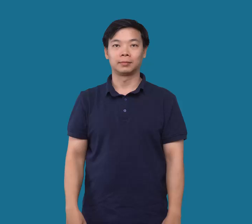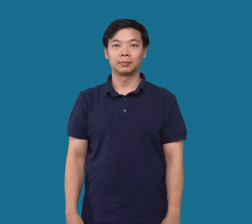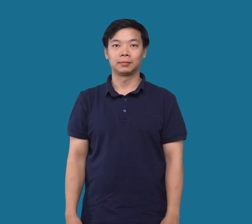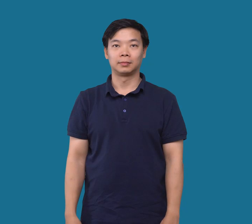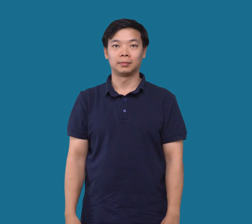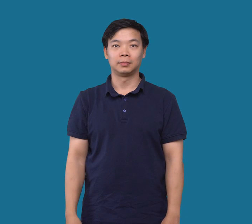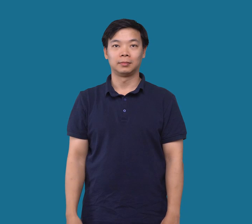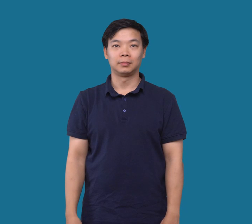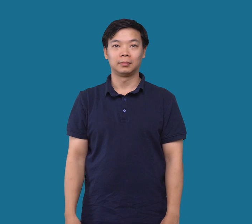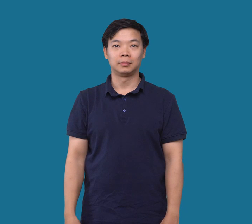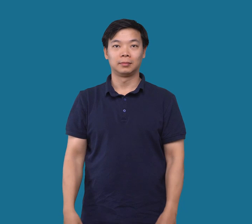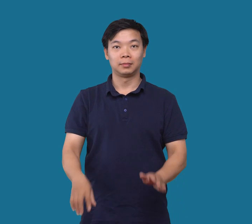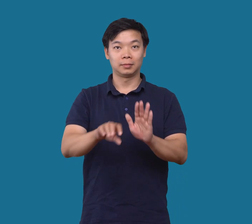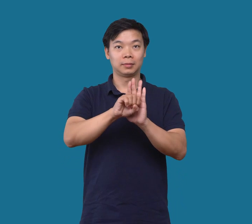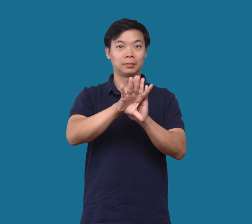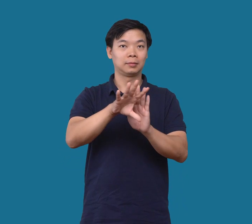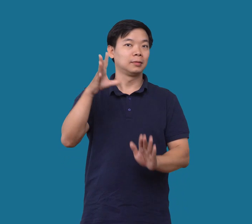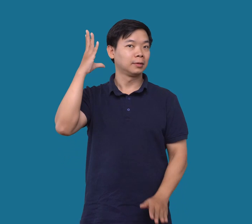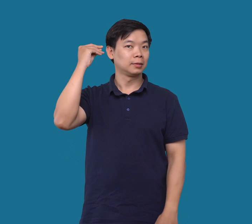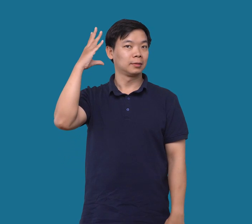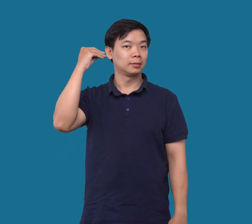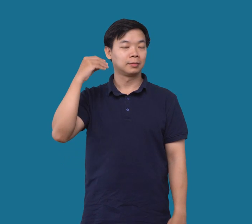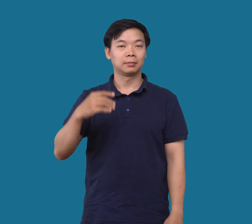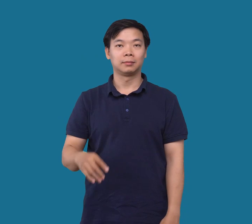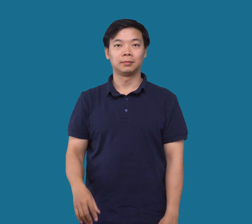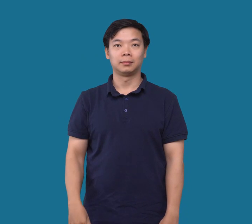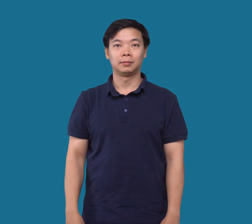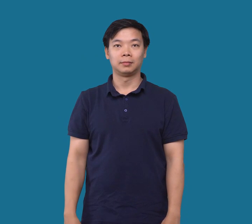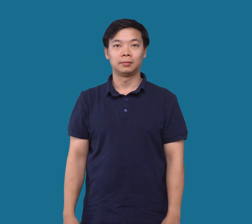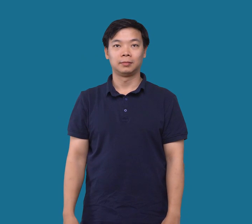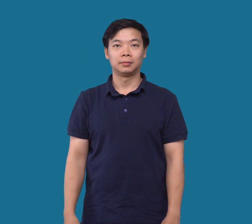đèn xanh